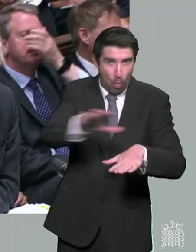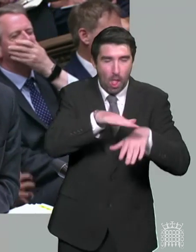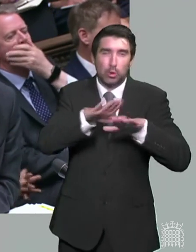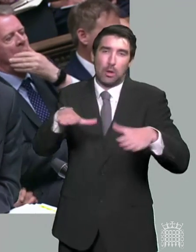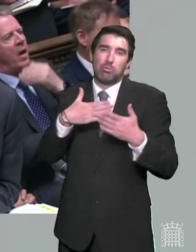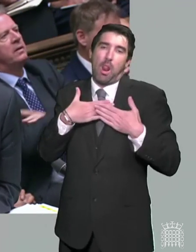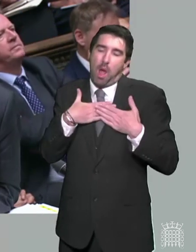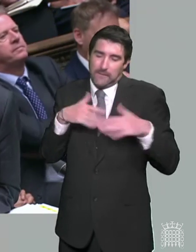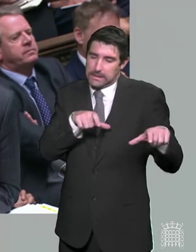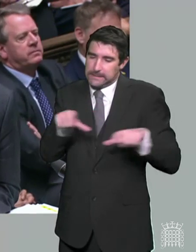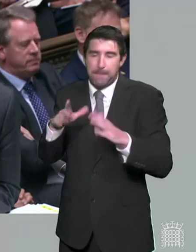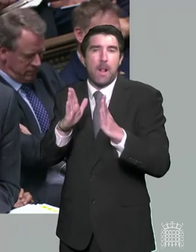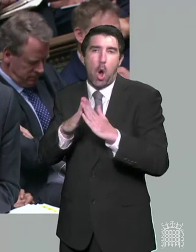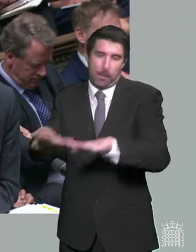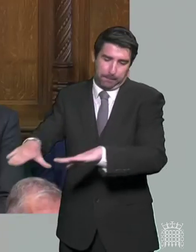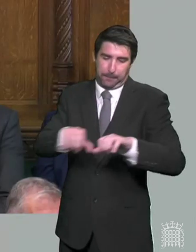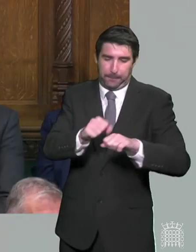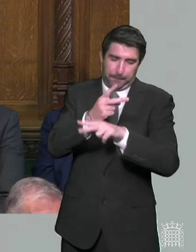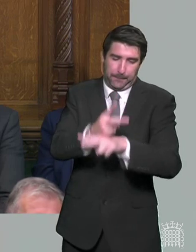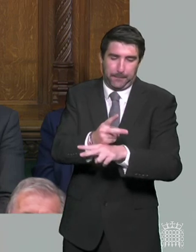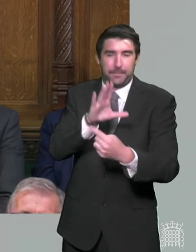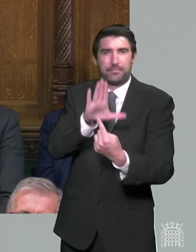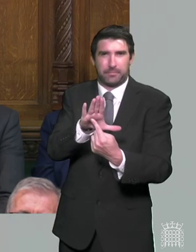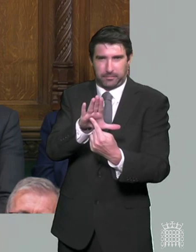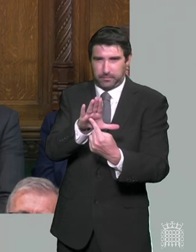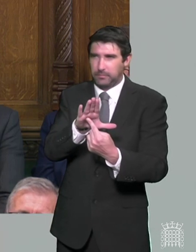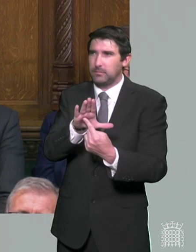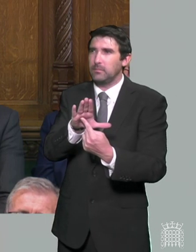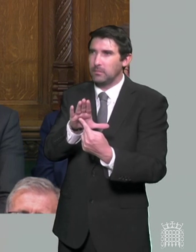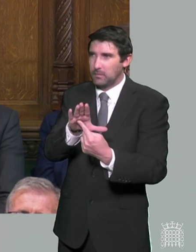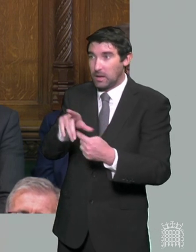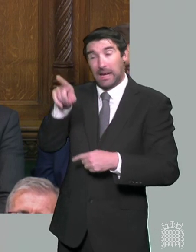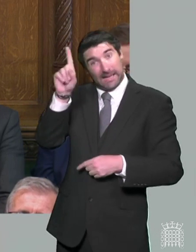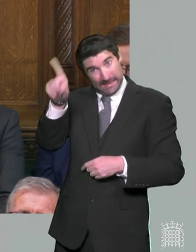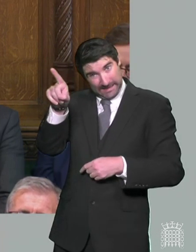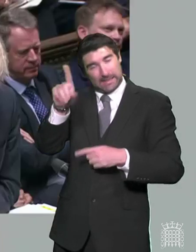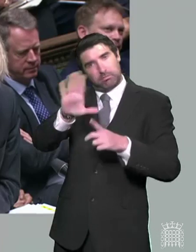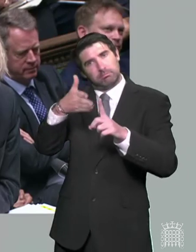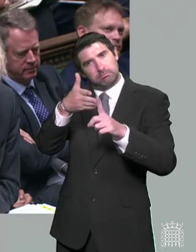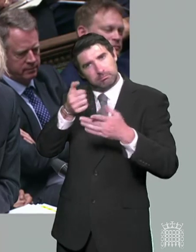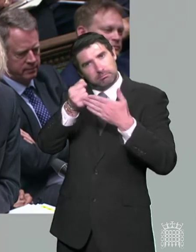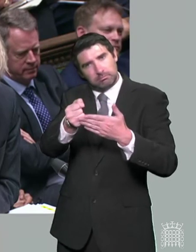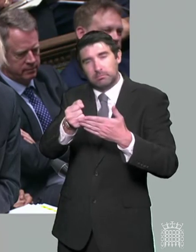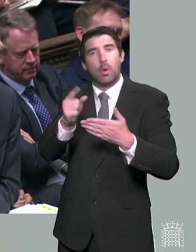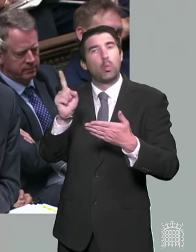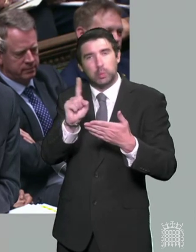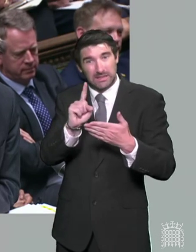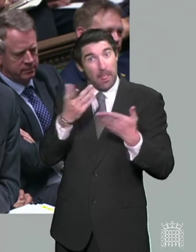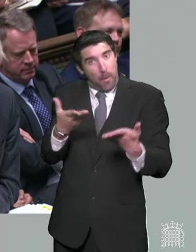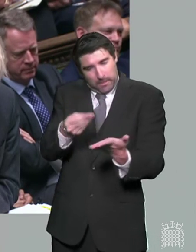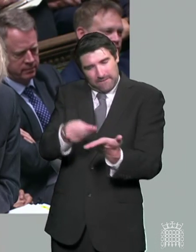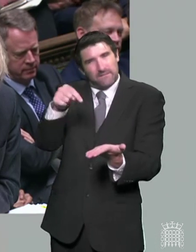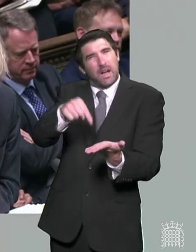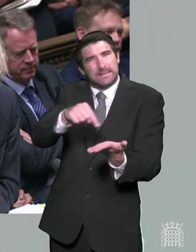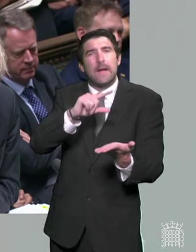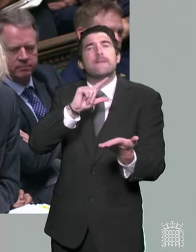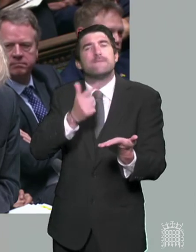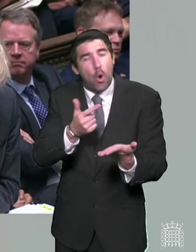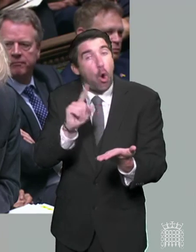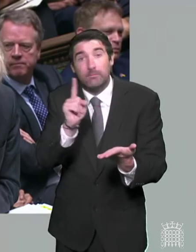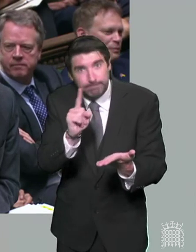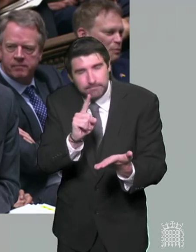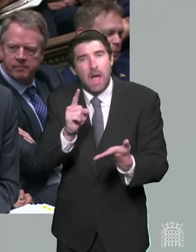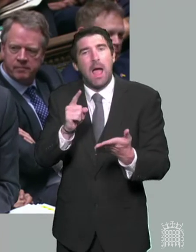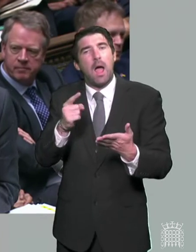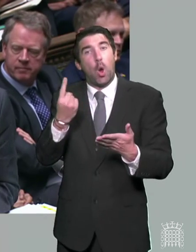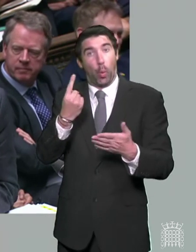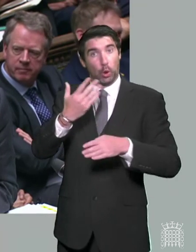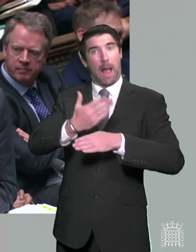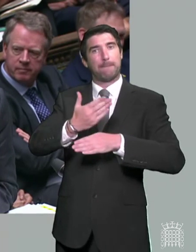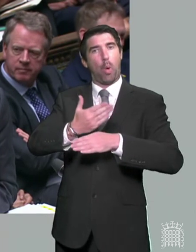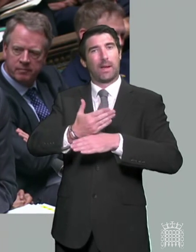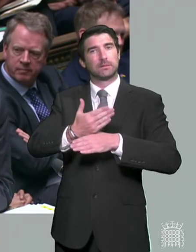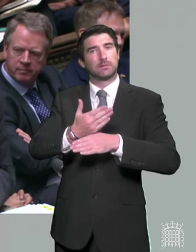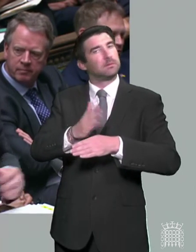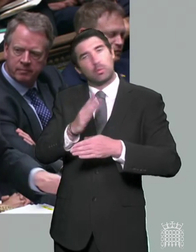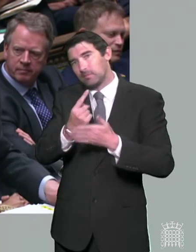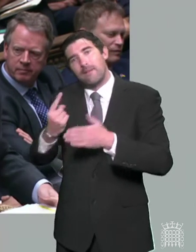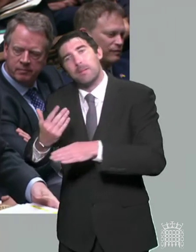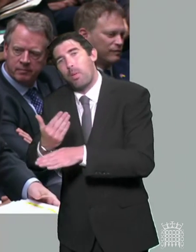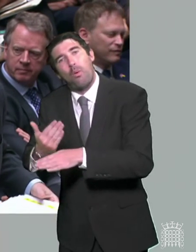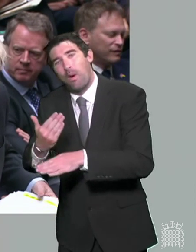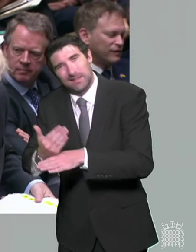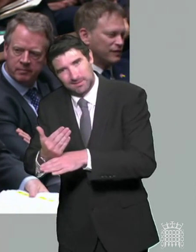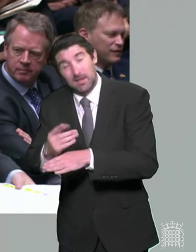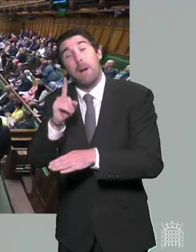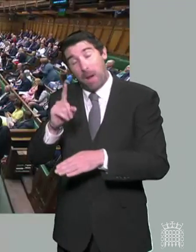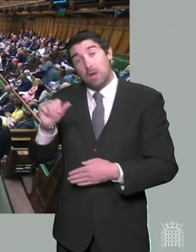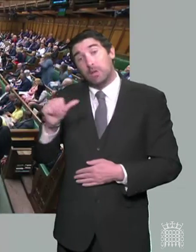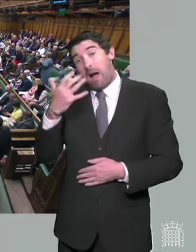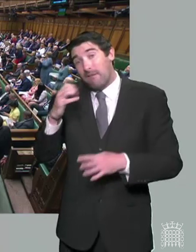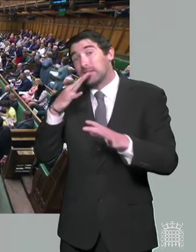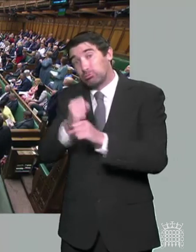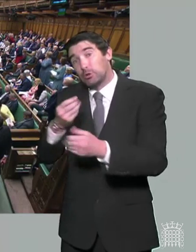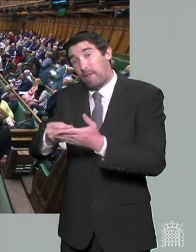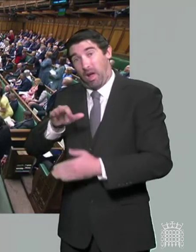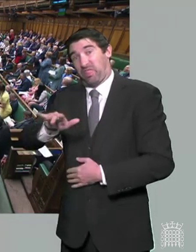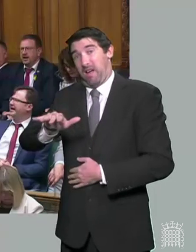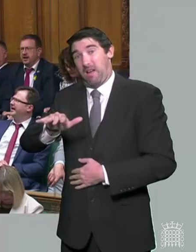He is quite right, we have so far focused on supporting employed parents, but local authorities have the power to provide discretionary payments equivalent to maternity allowance for self-employed adopters as well.